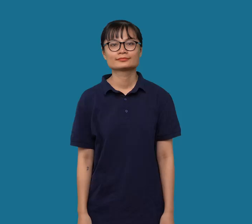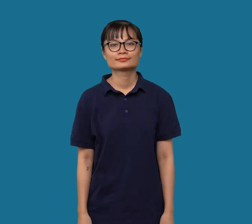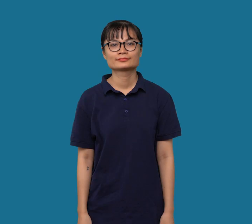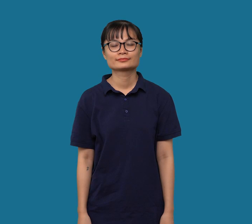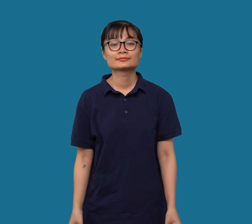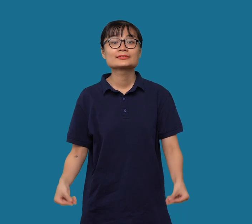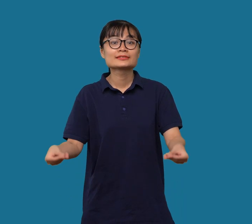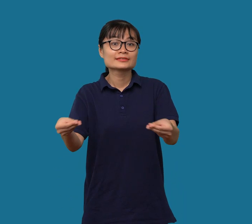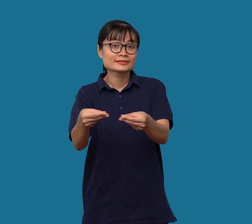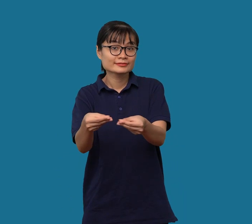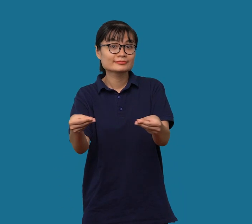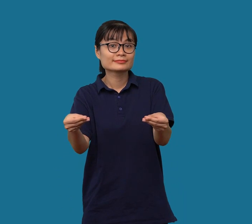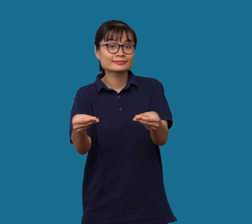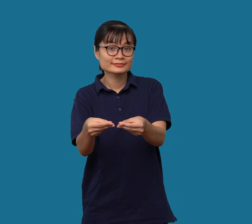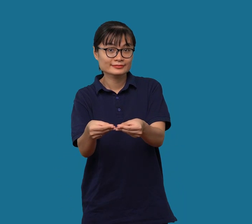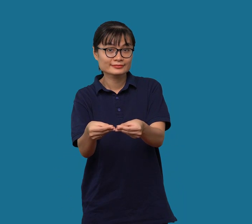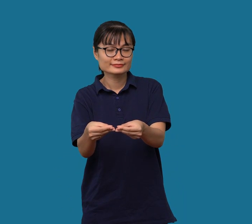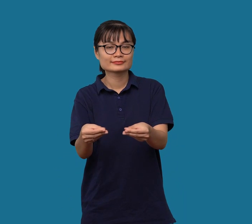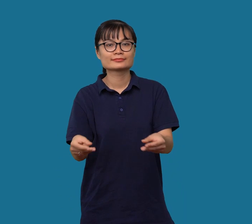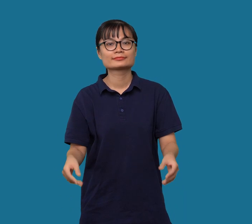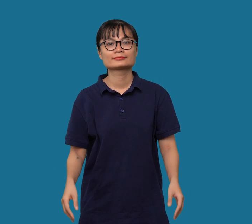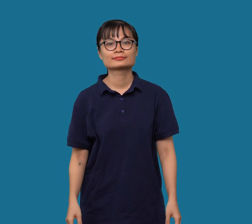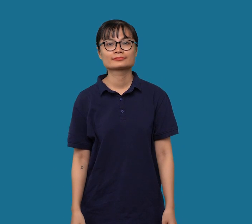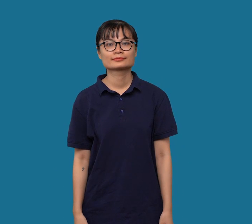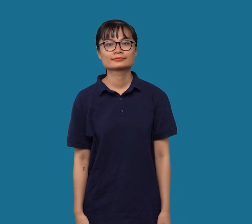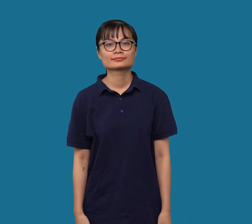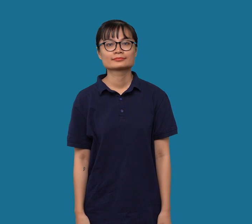xếp hình